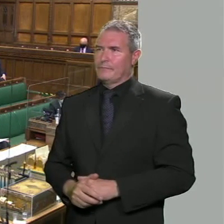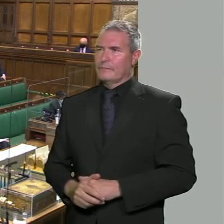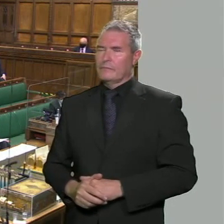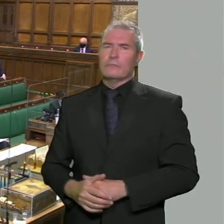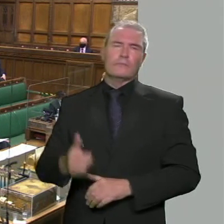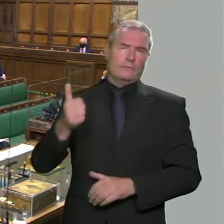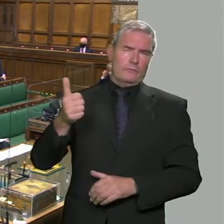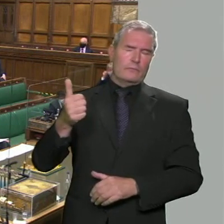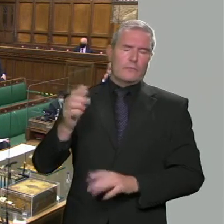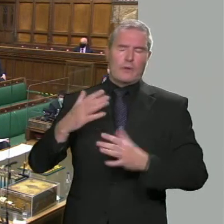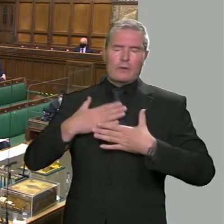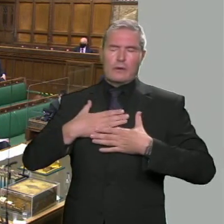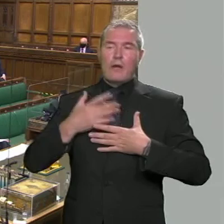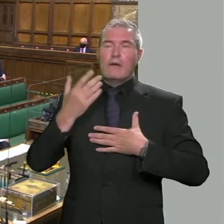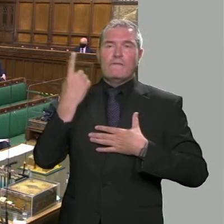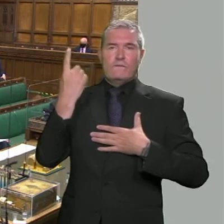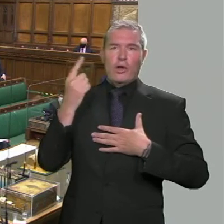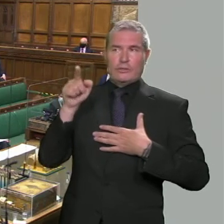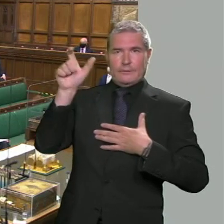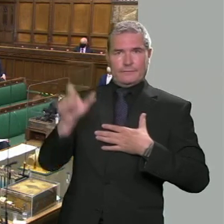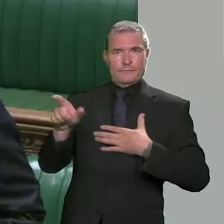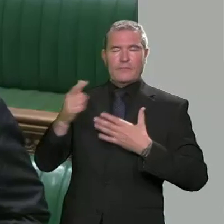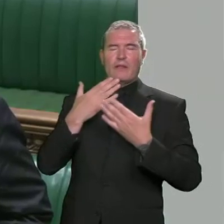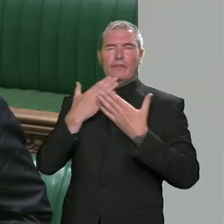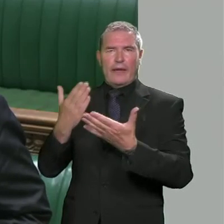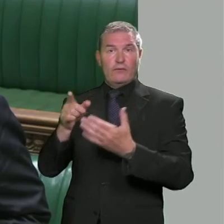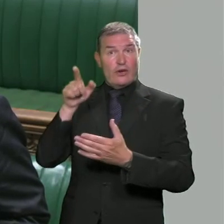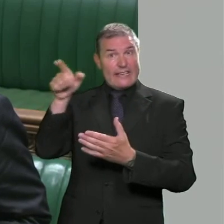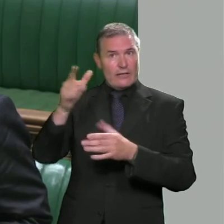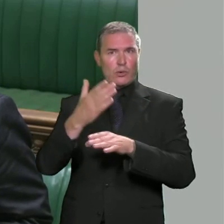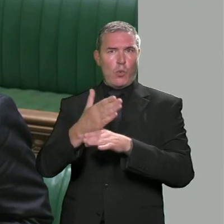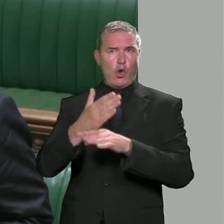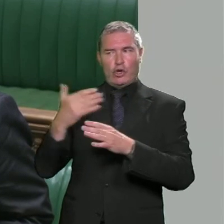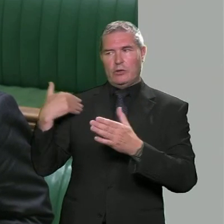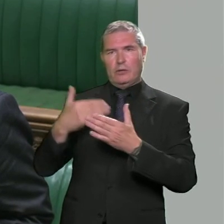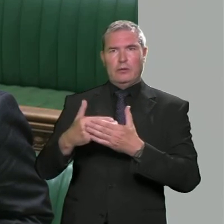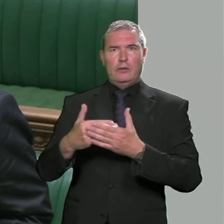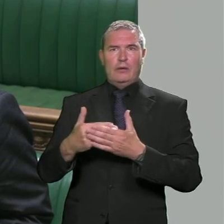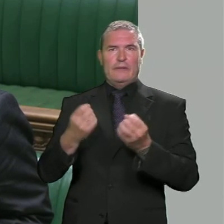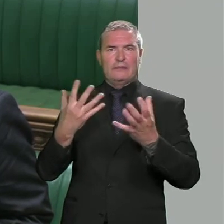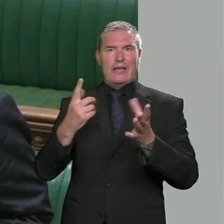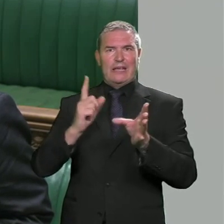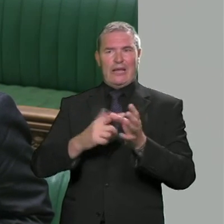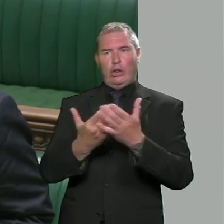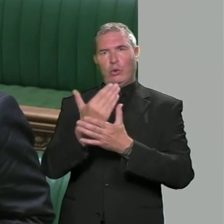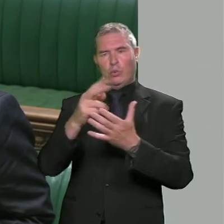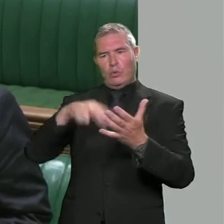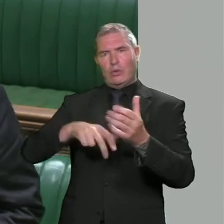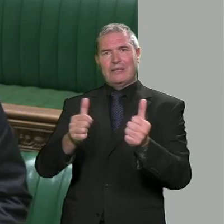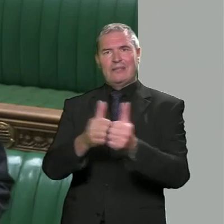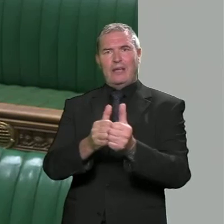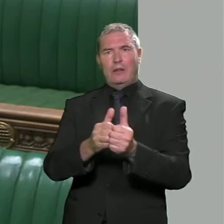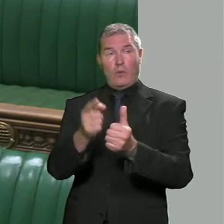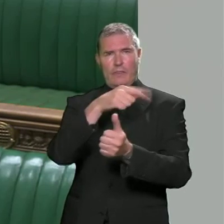It gives me great pleasure to thank my right honourable Friend for all the work that he did on the “New Decade, New Approach” deal.